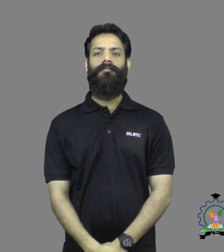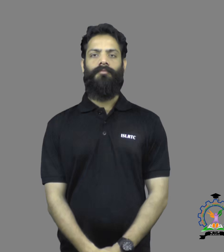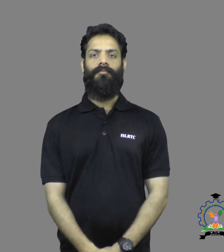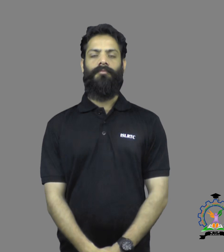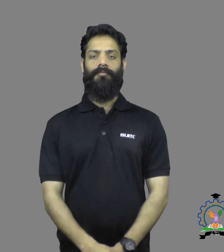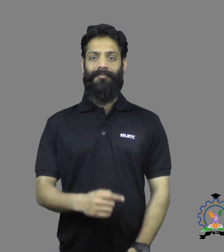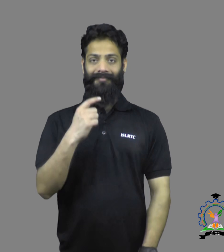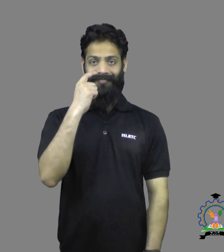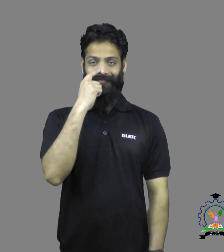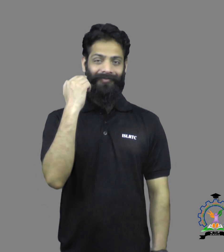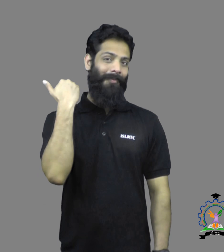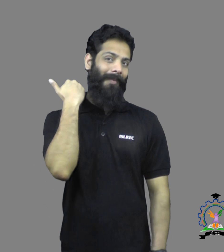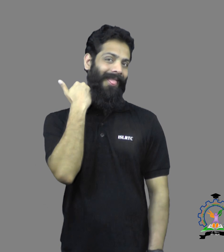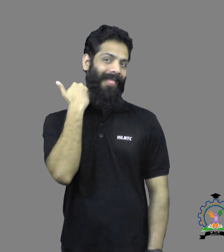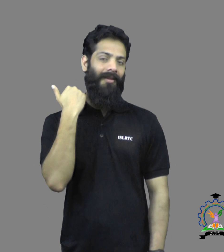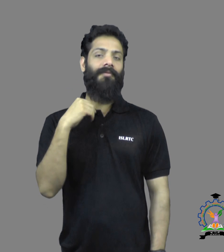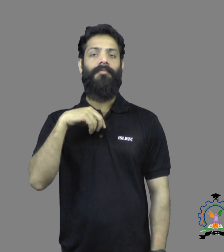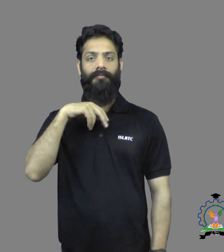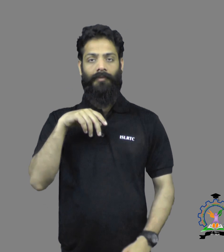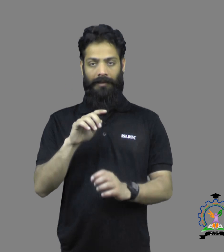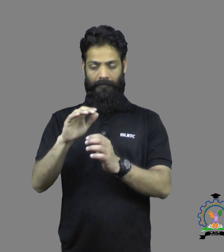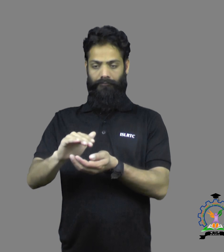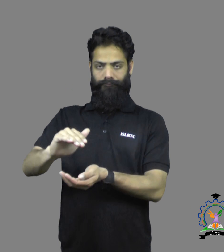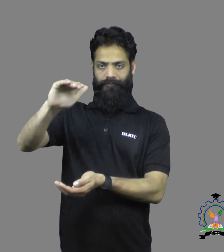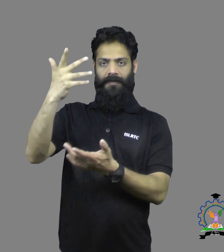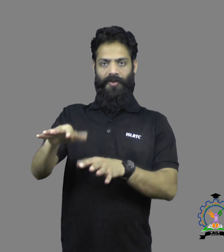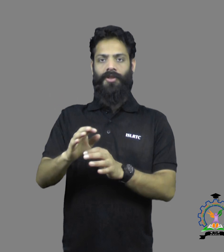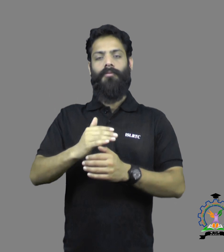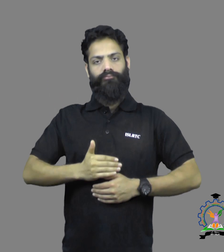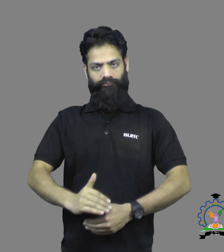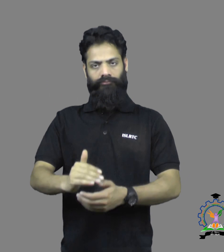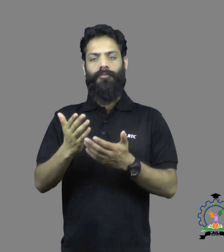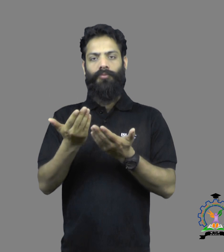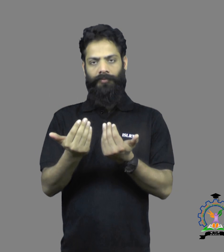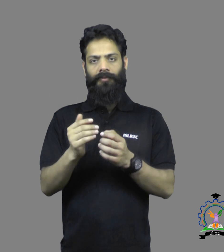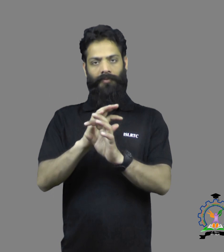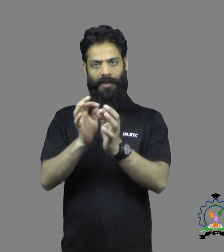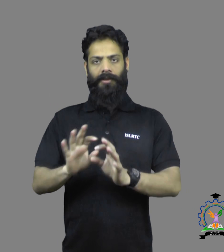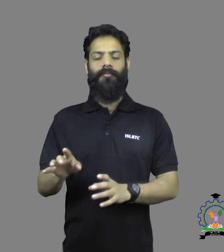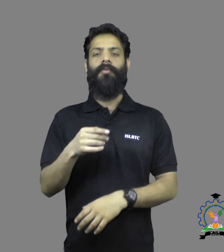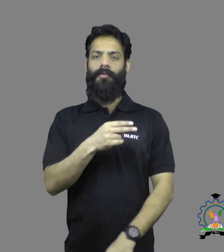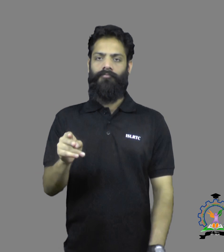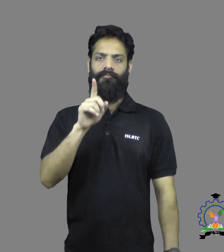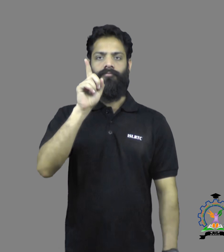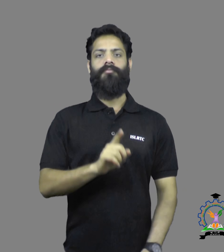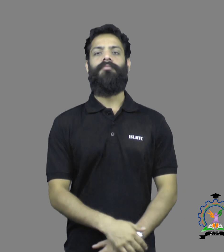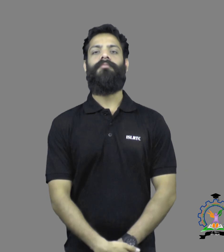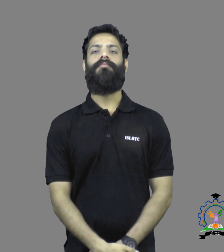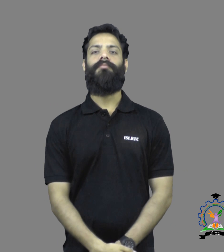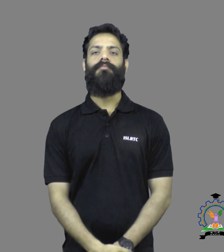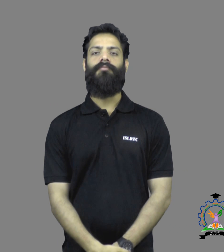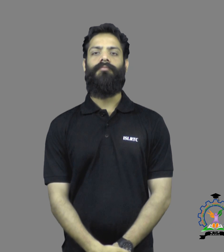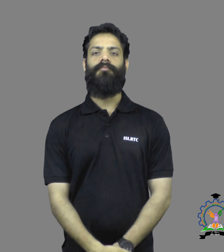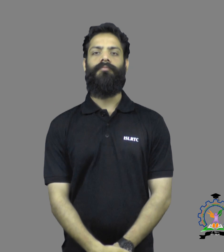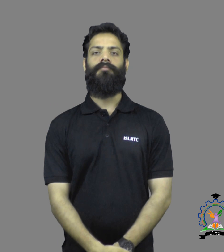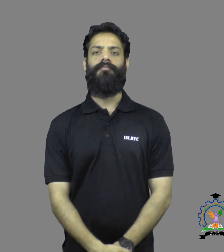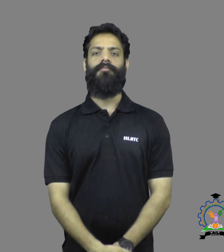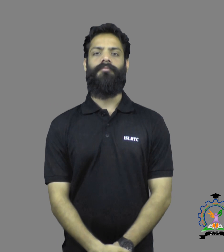Doe